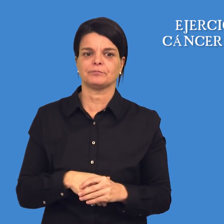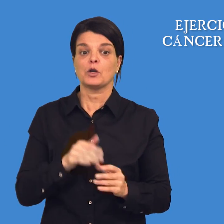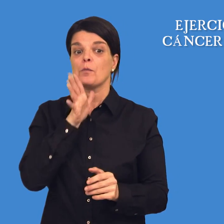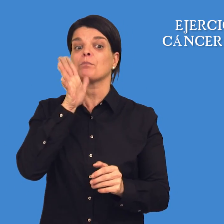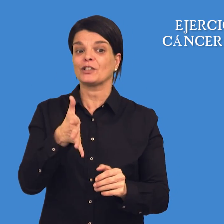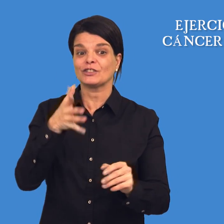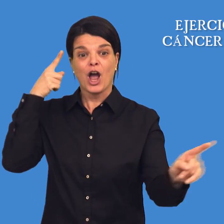motivo